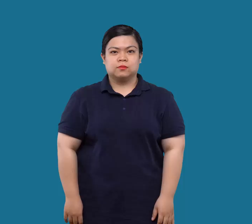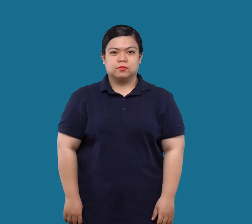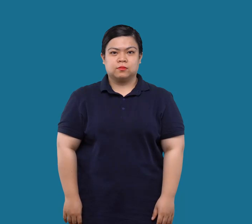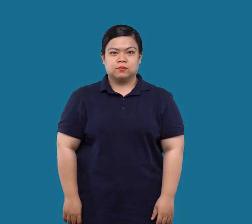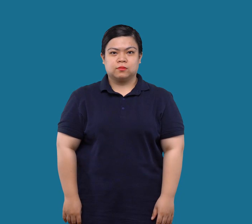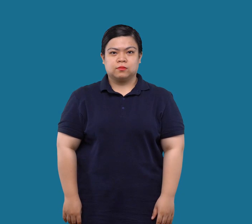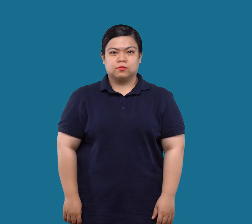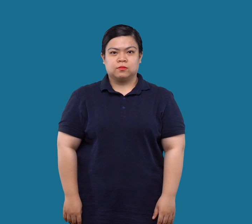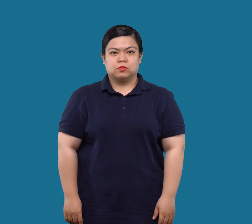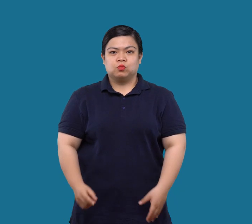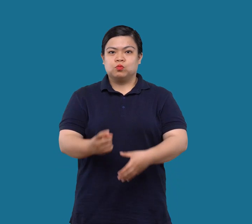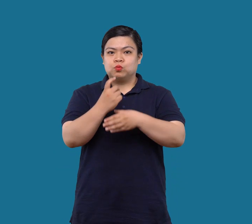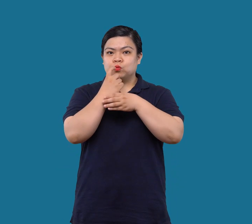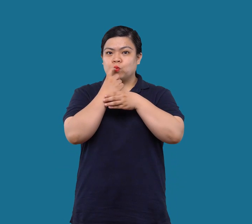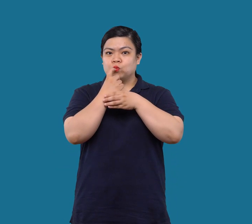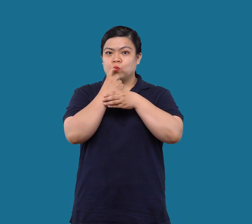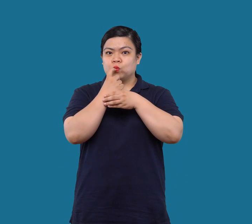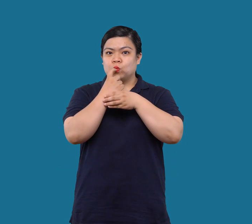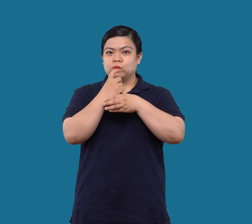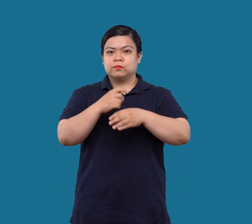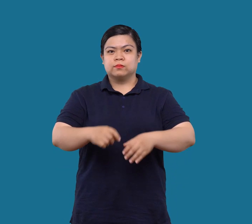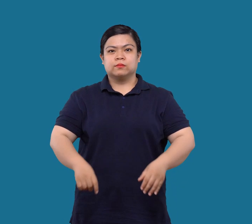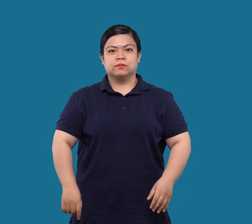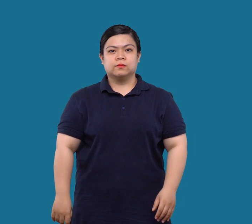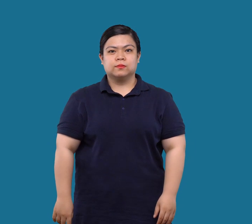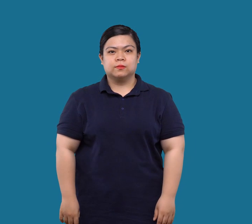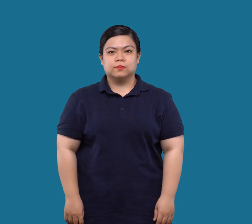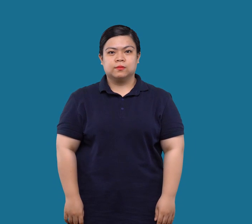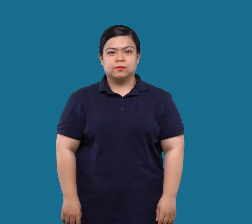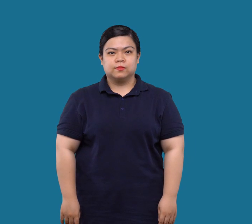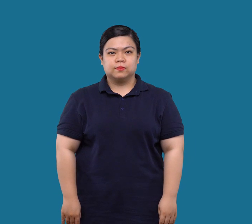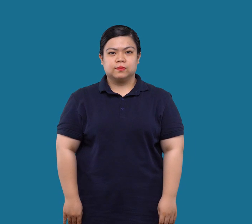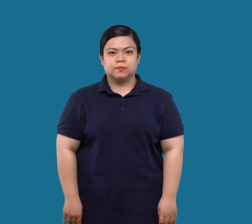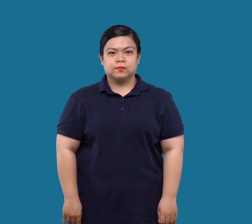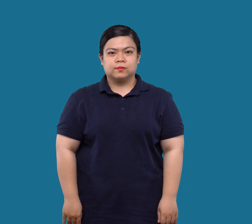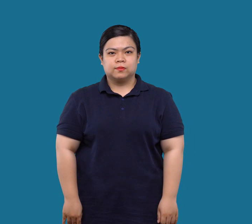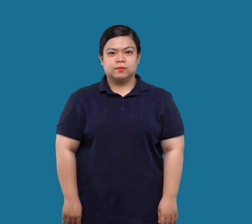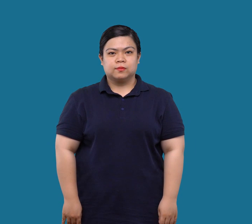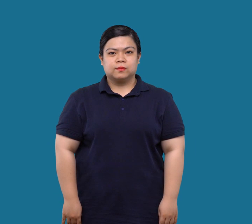sữa hộp